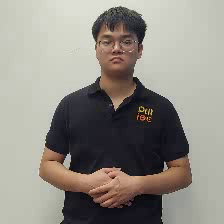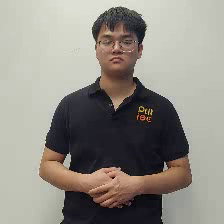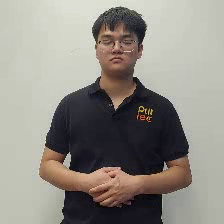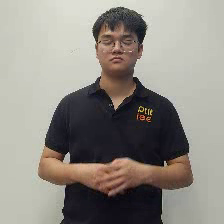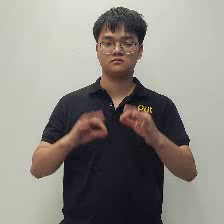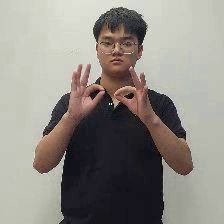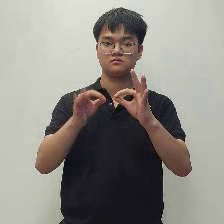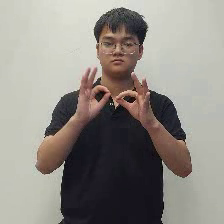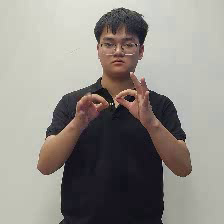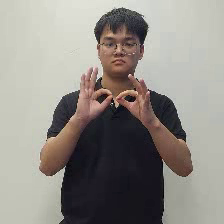Rau